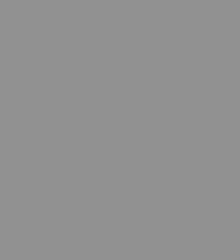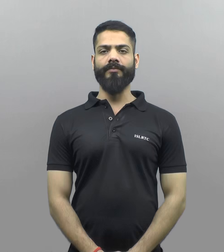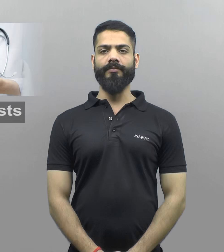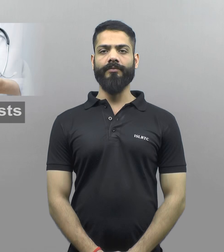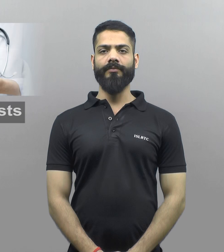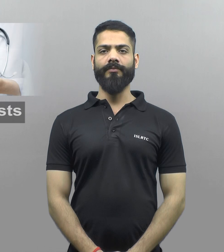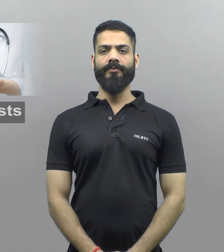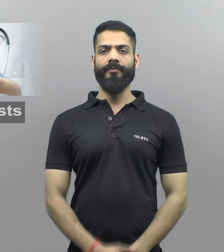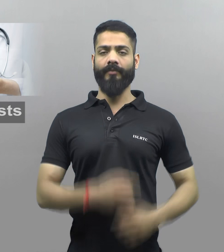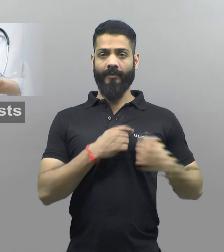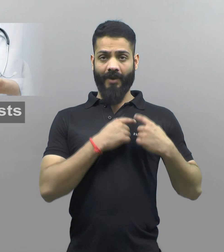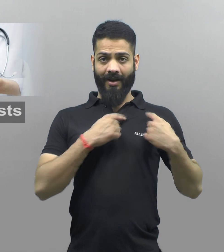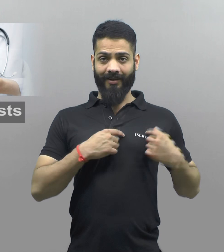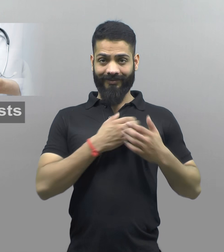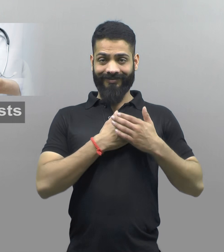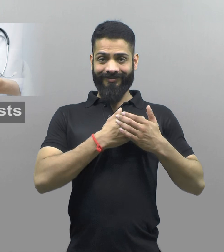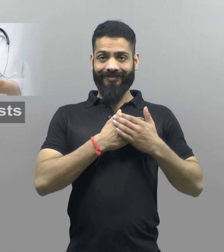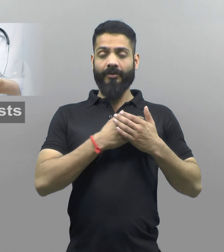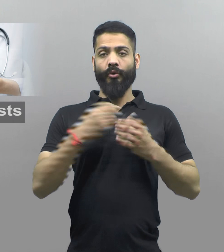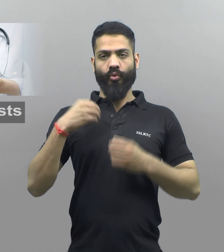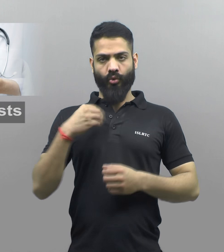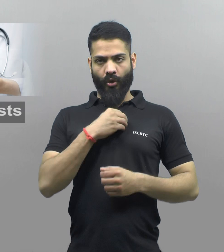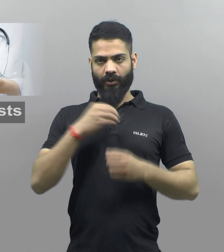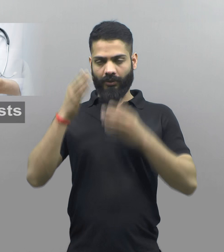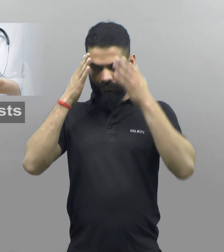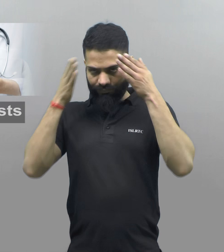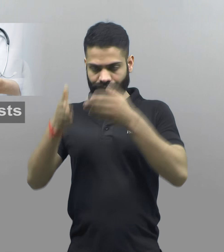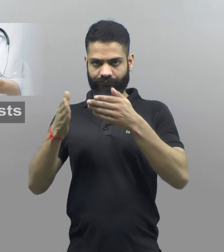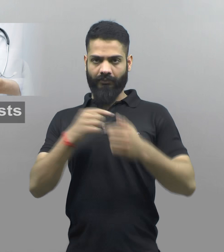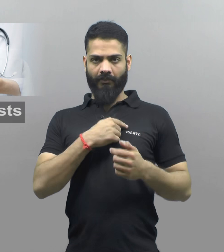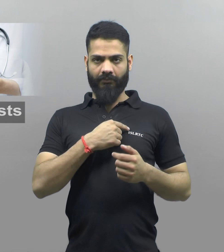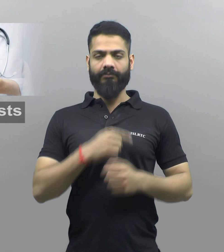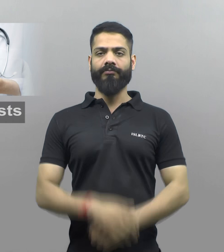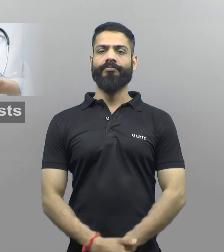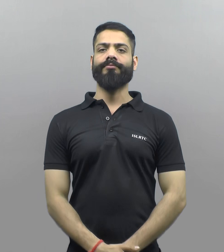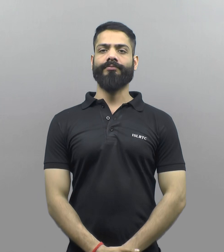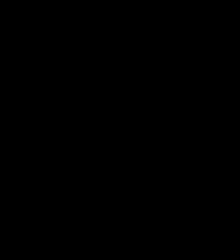Cardiologists